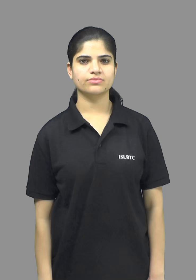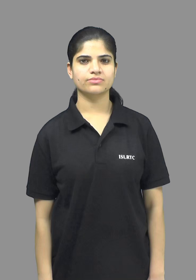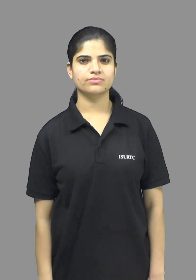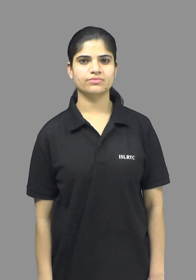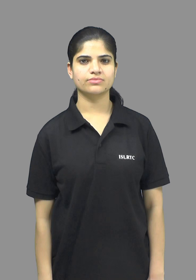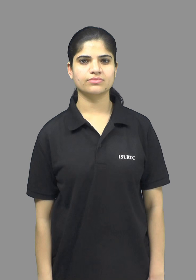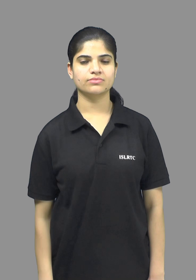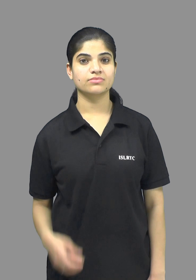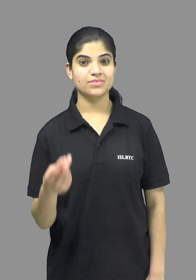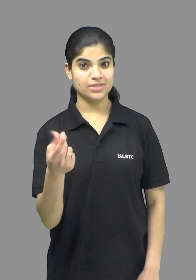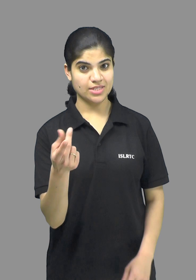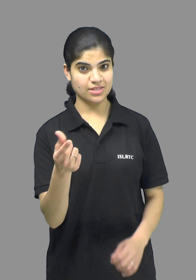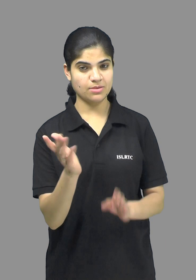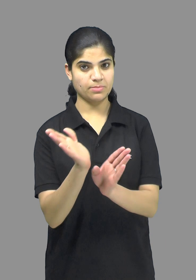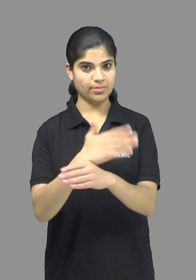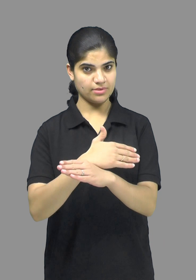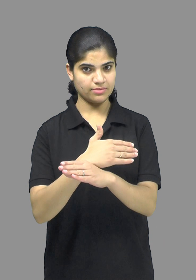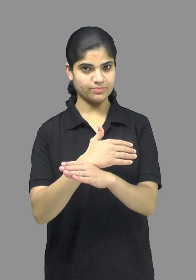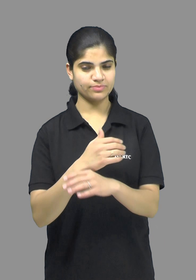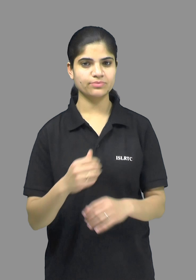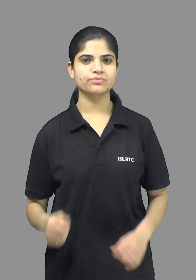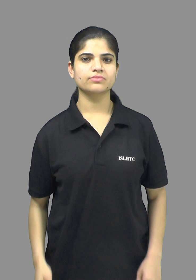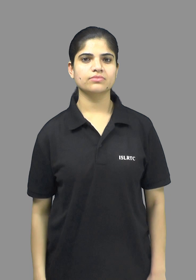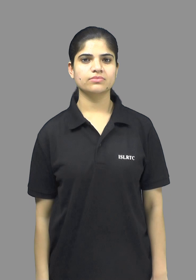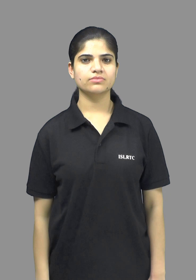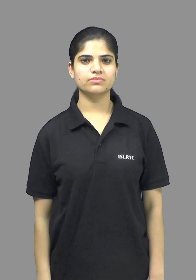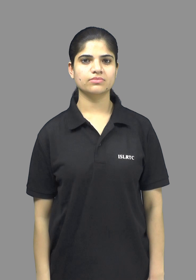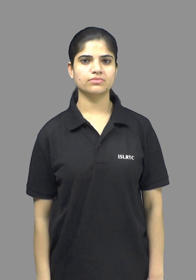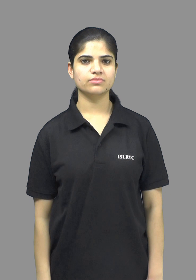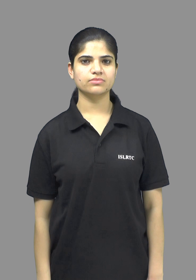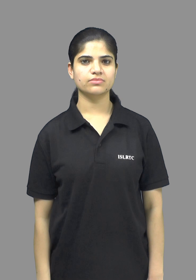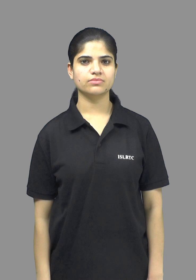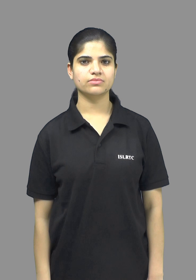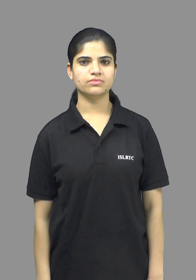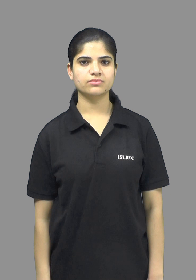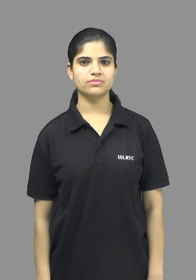Early